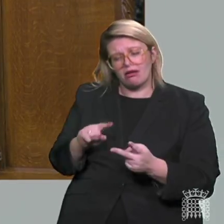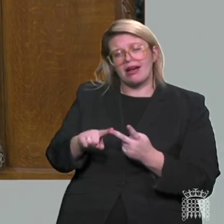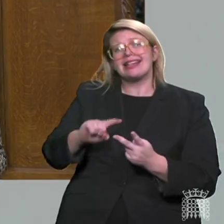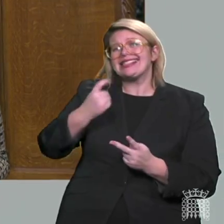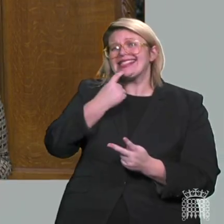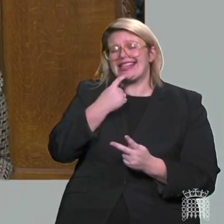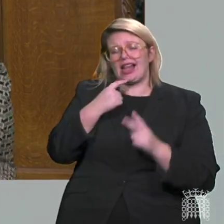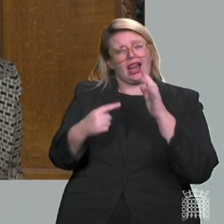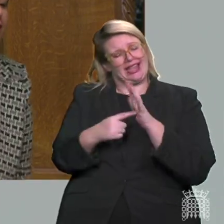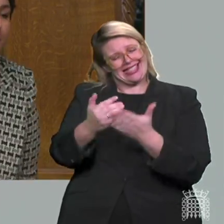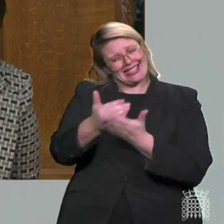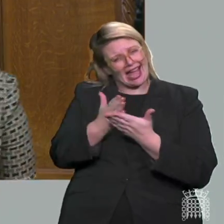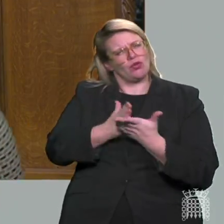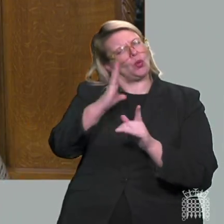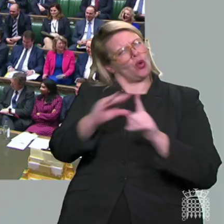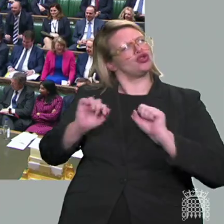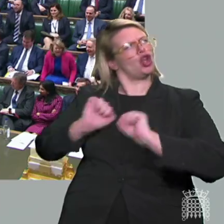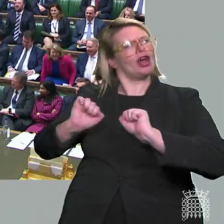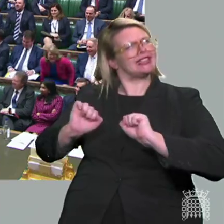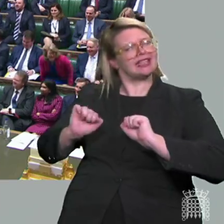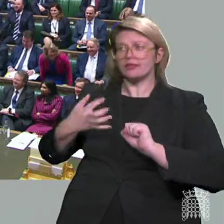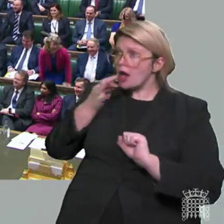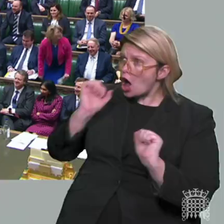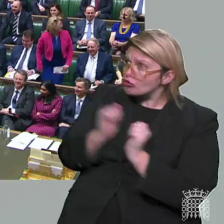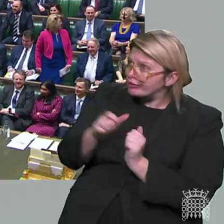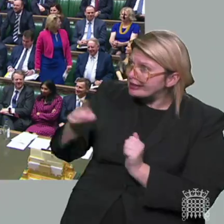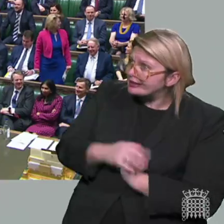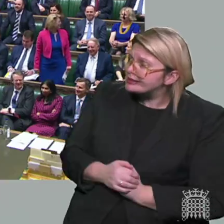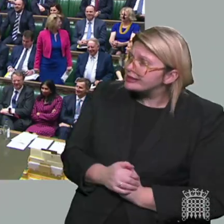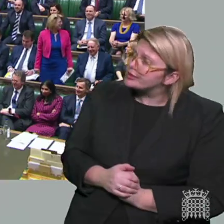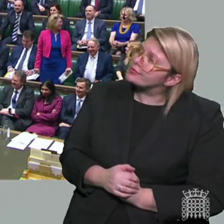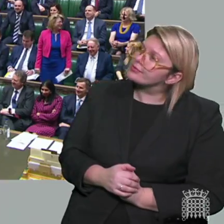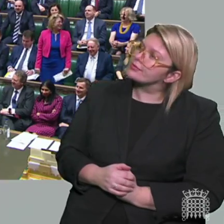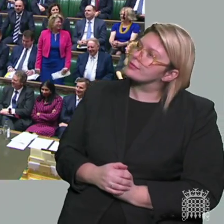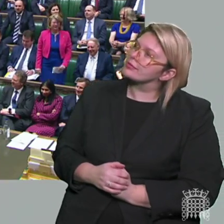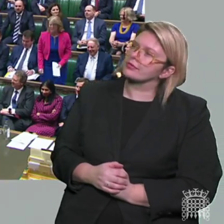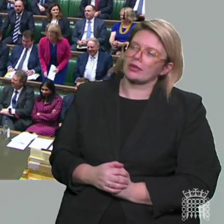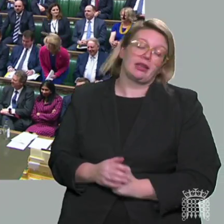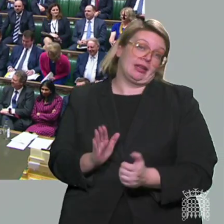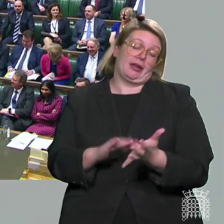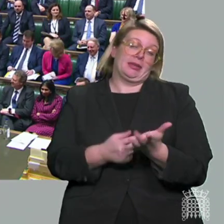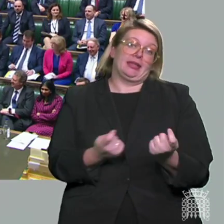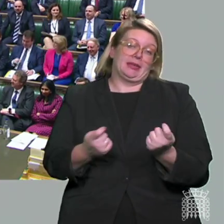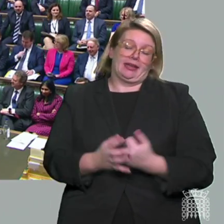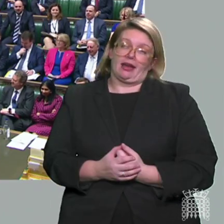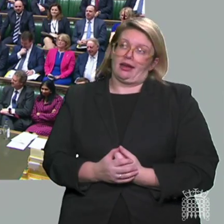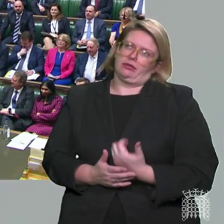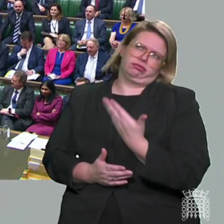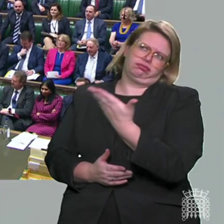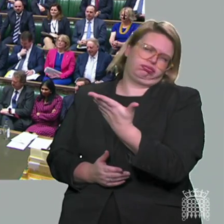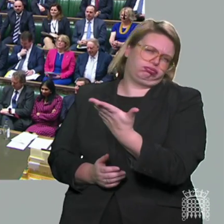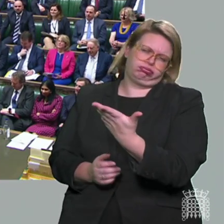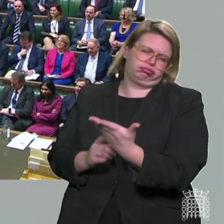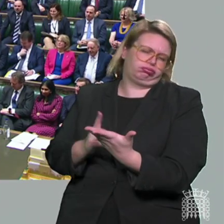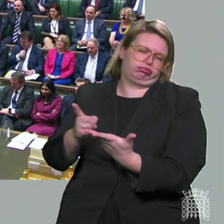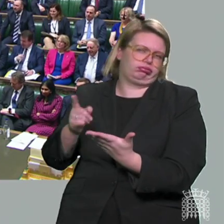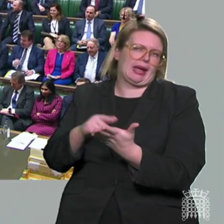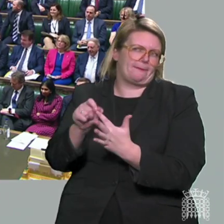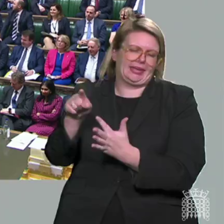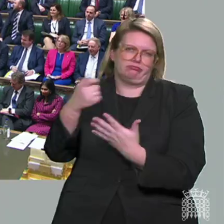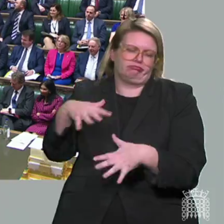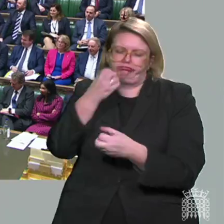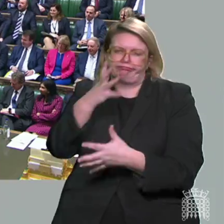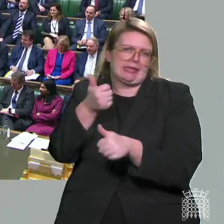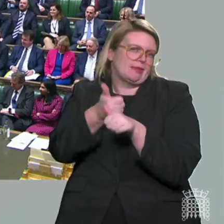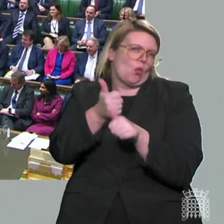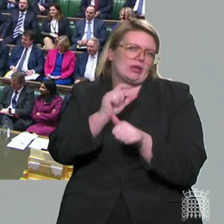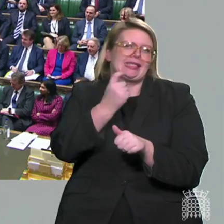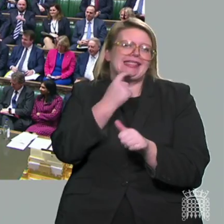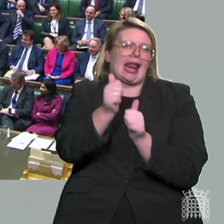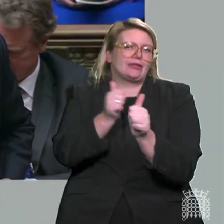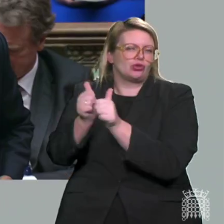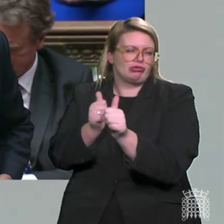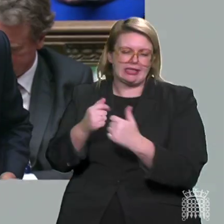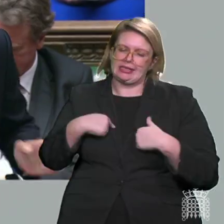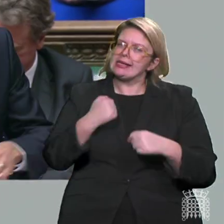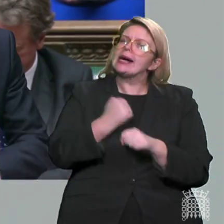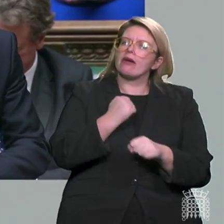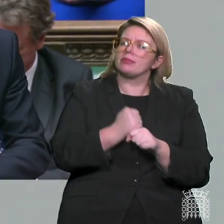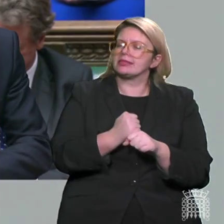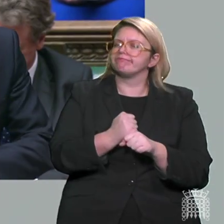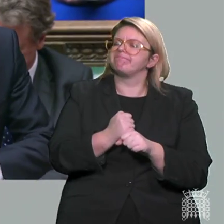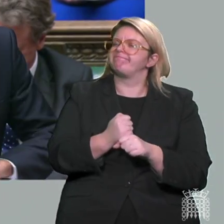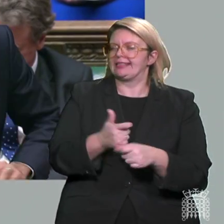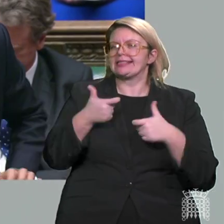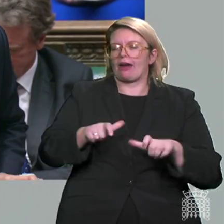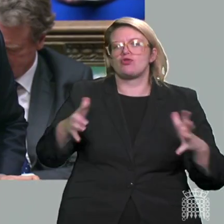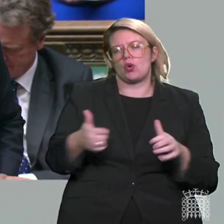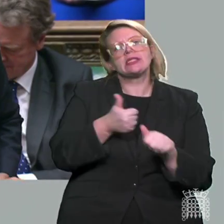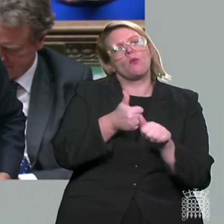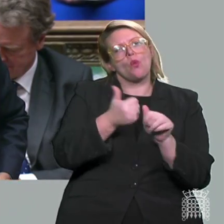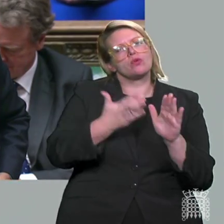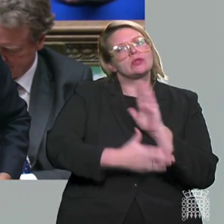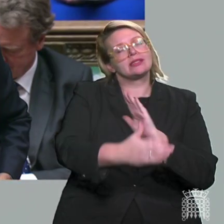My honourable Friend is a fantastic champion for the steel industry, and this Government remain committed to a thriving UK steel industry.